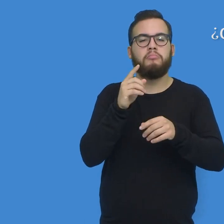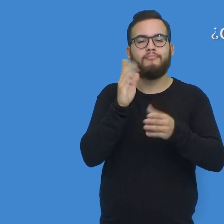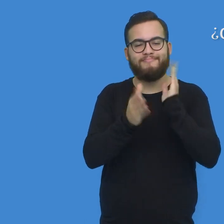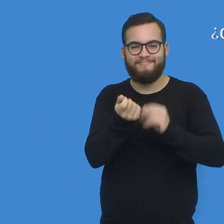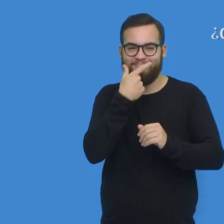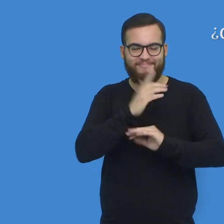terapia